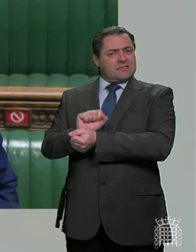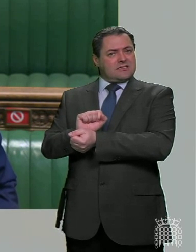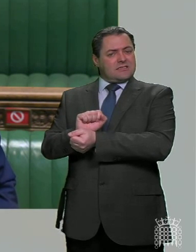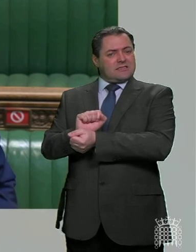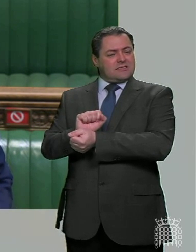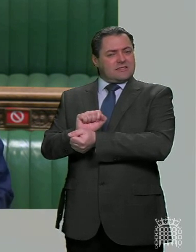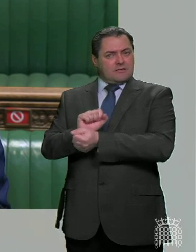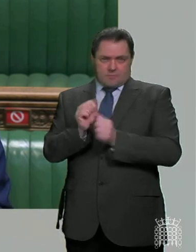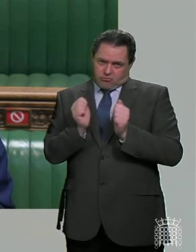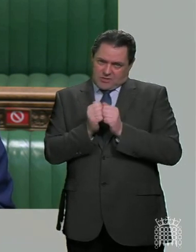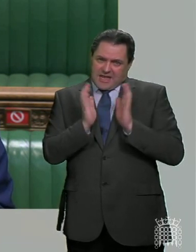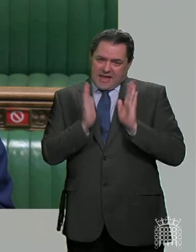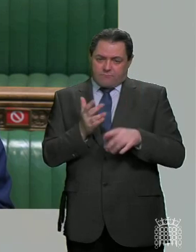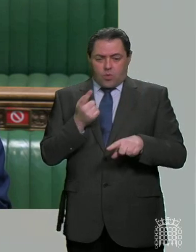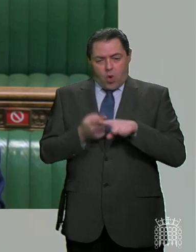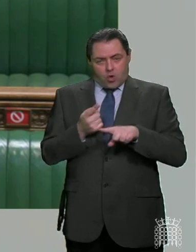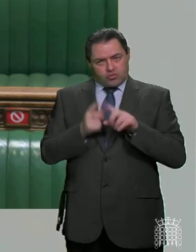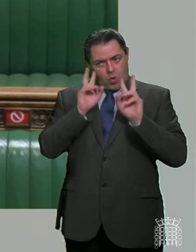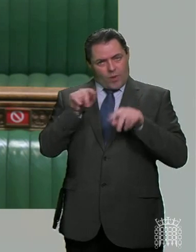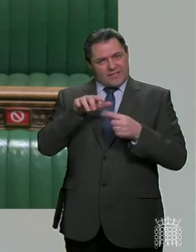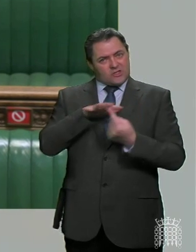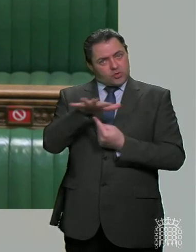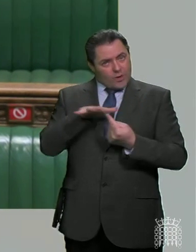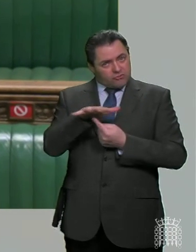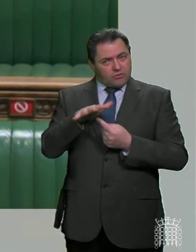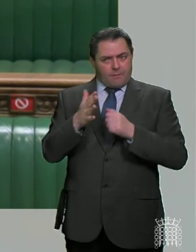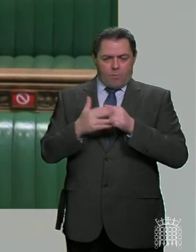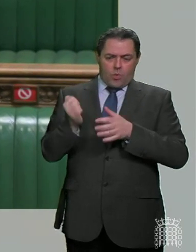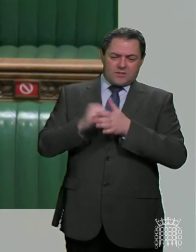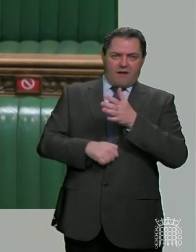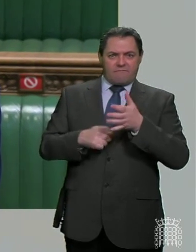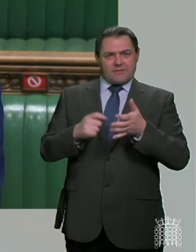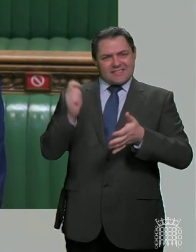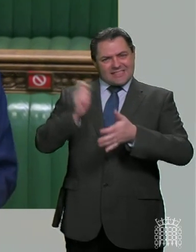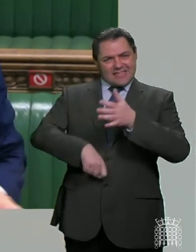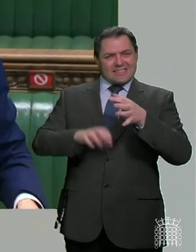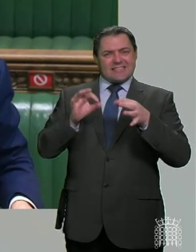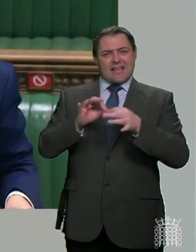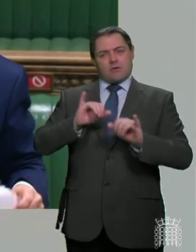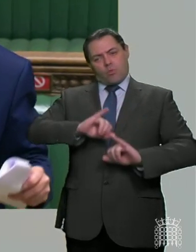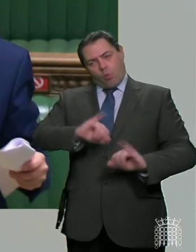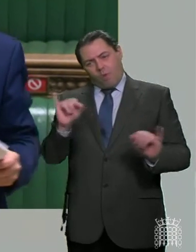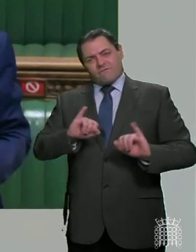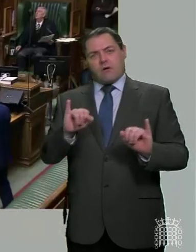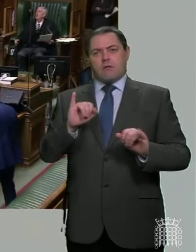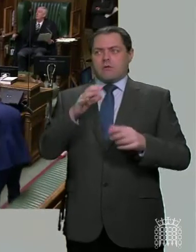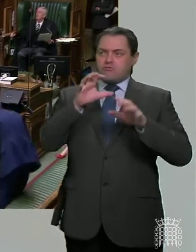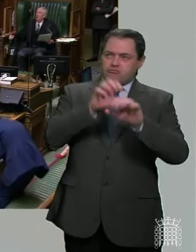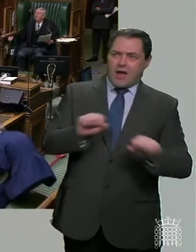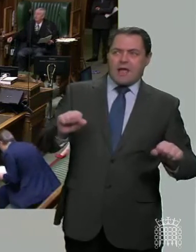Does the Prime Minister agree that we need urgently to look at this and to toughen sentences for rape and serious sexual violence?